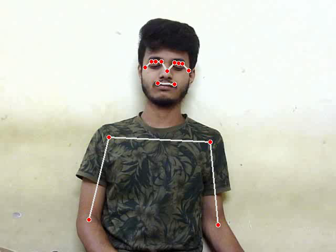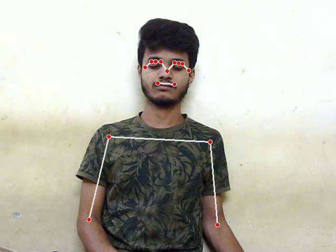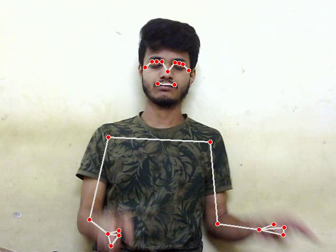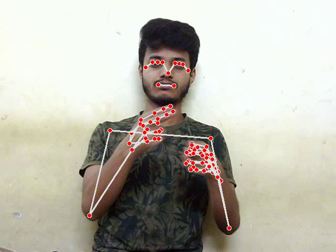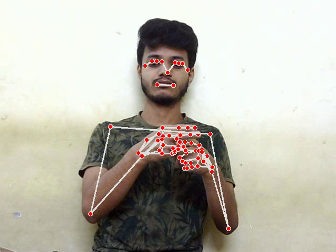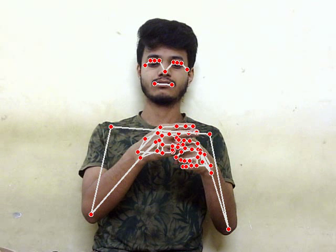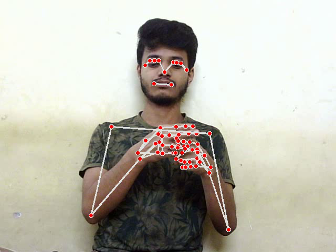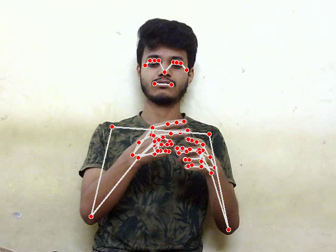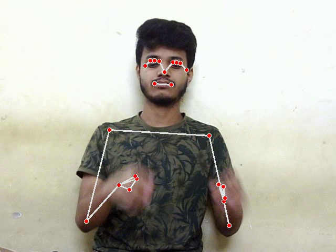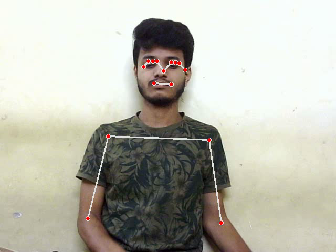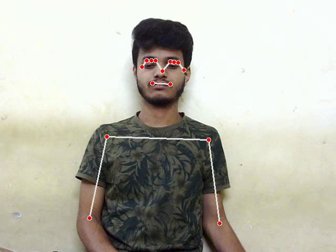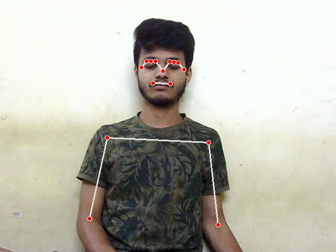name